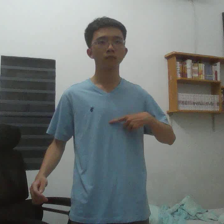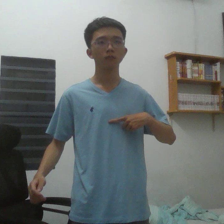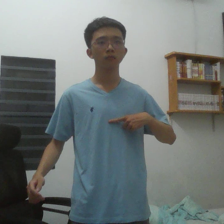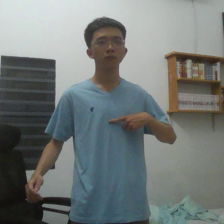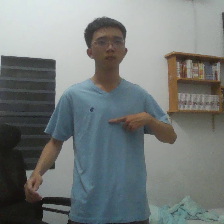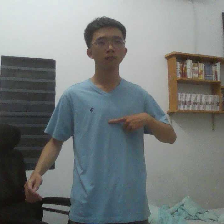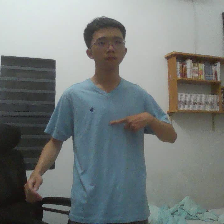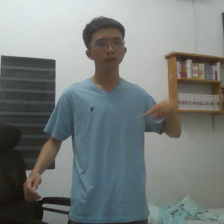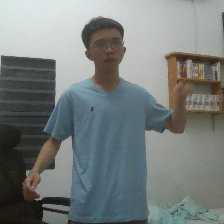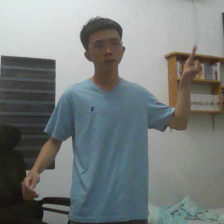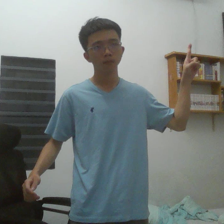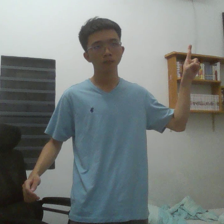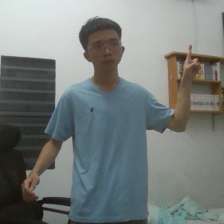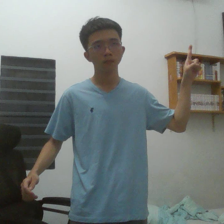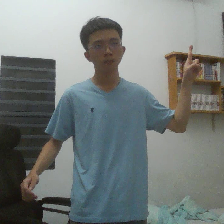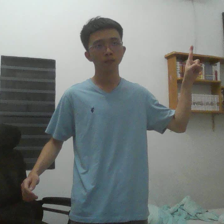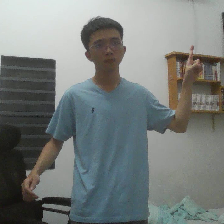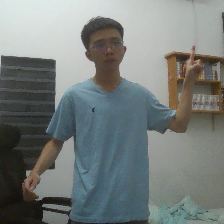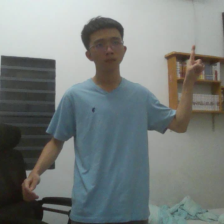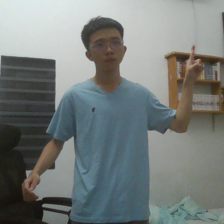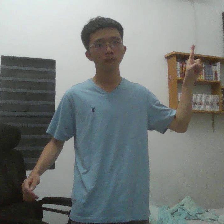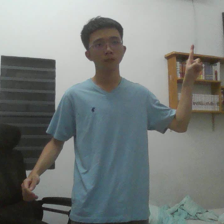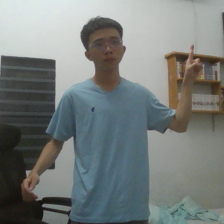di